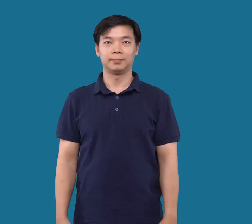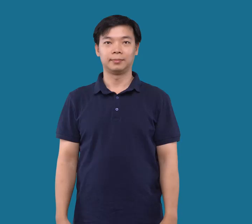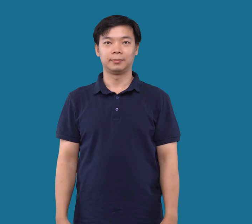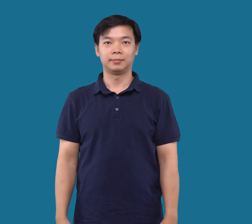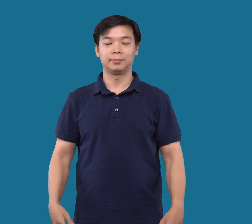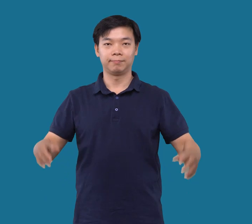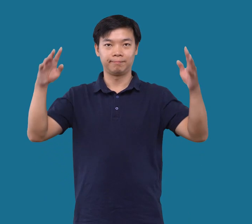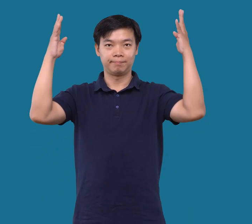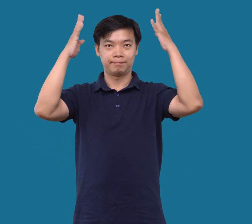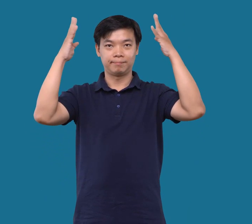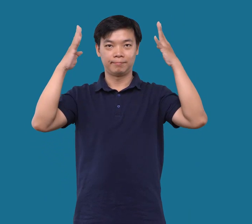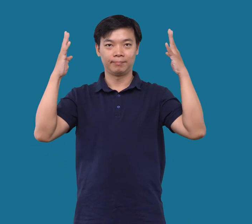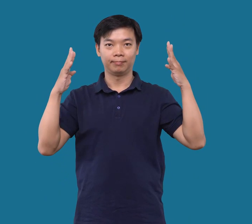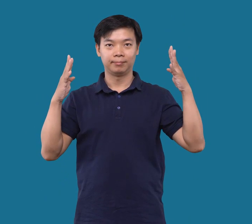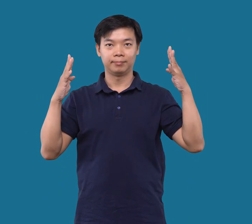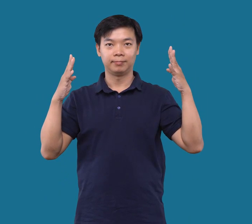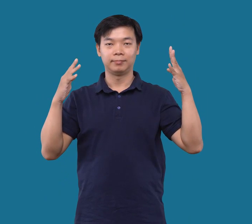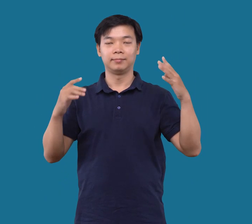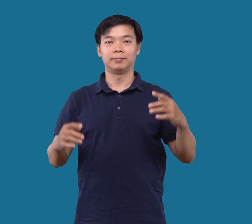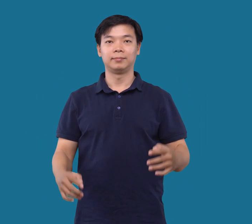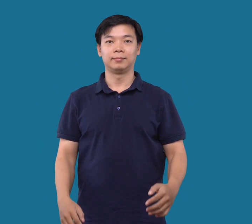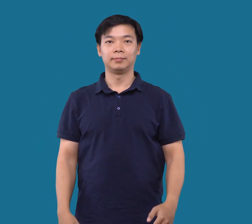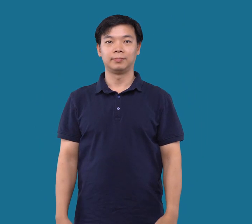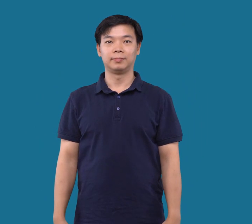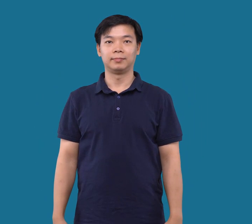công chúa